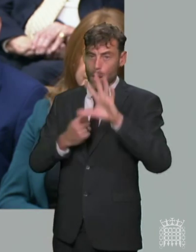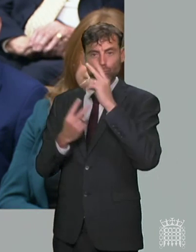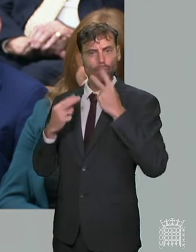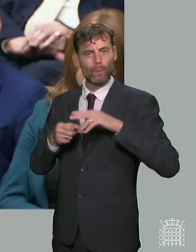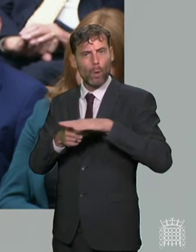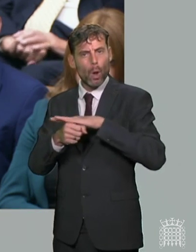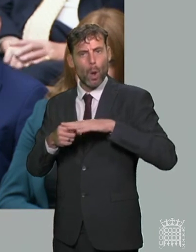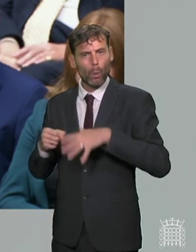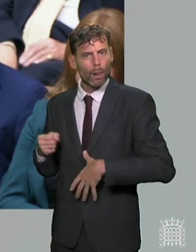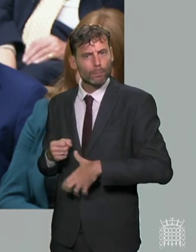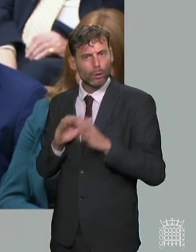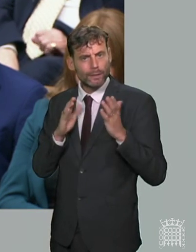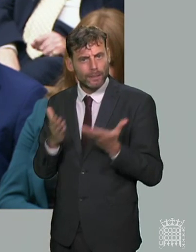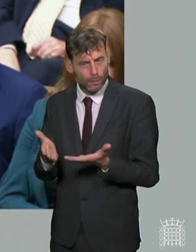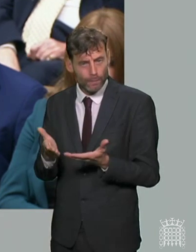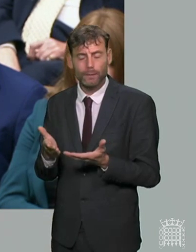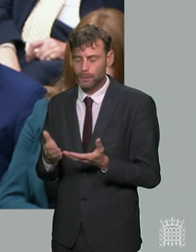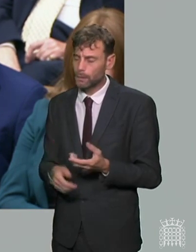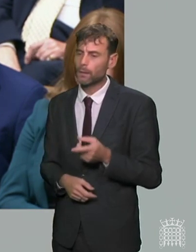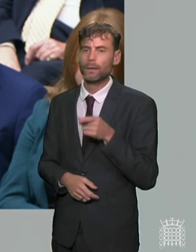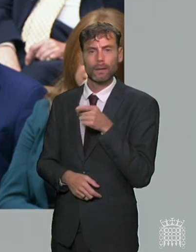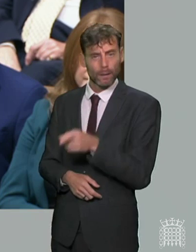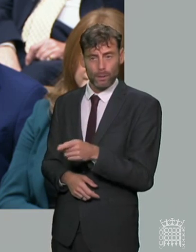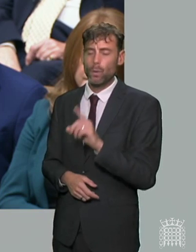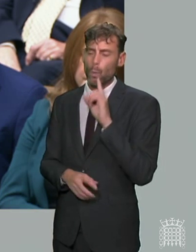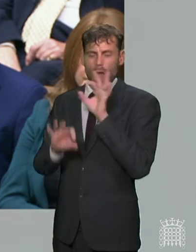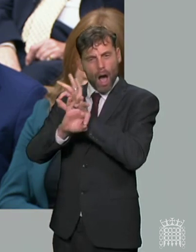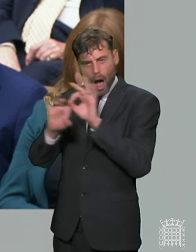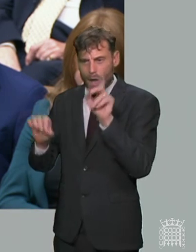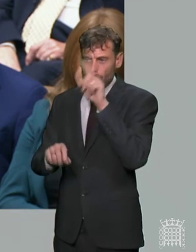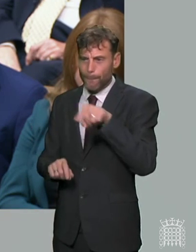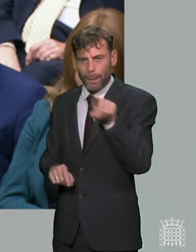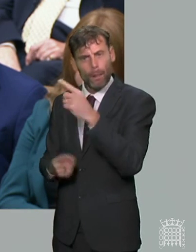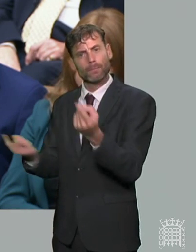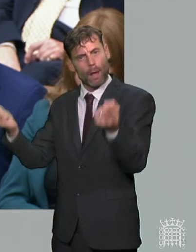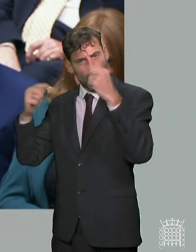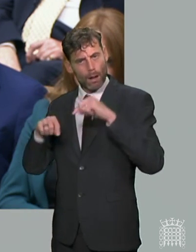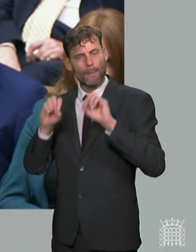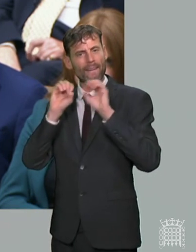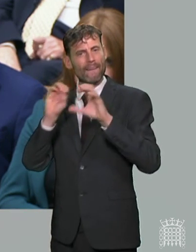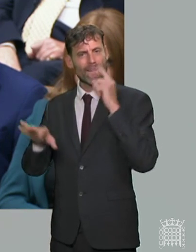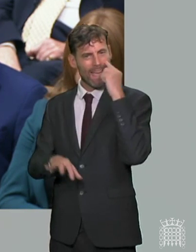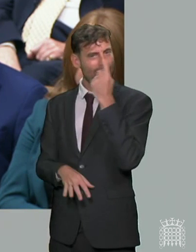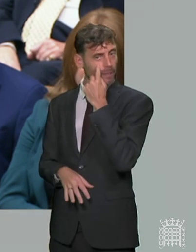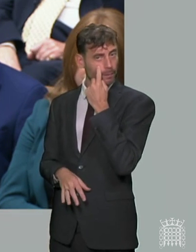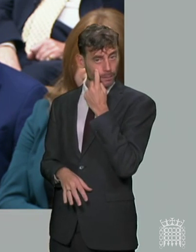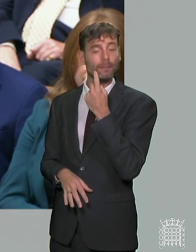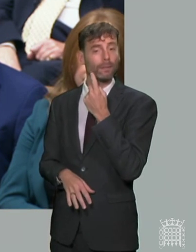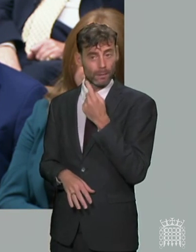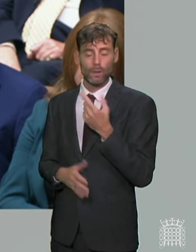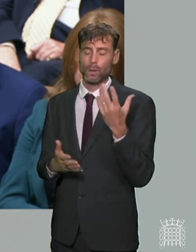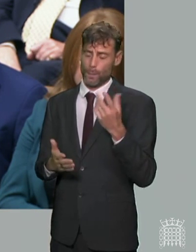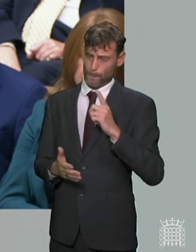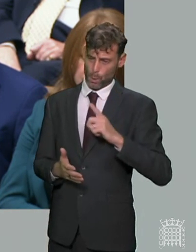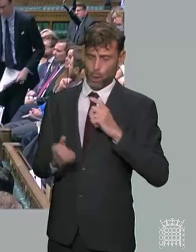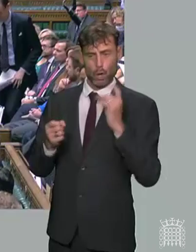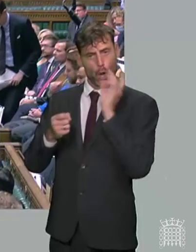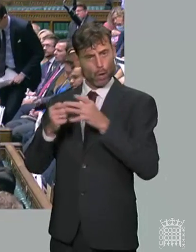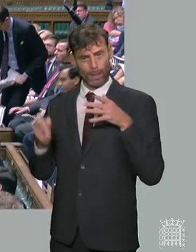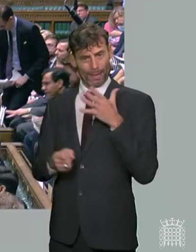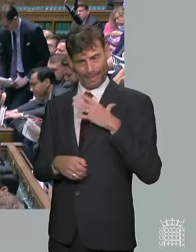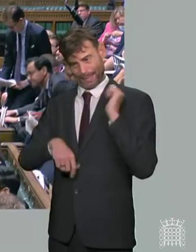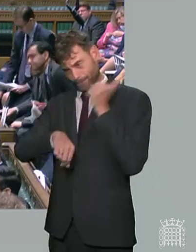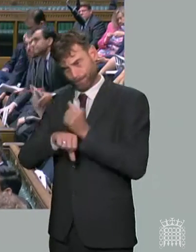Will he join me in asking those affected to come forward to give evidence to that review, so that in future mothers throughout Nottinghamshire get the maternity services that they both need and deserve?